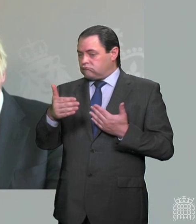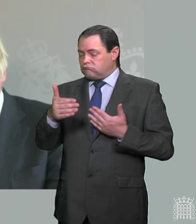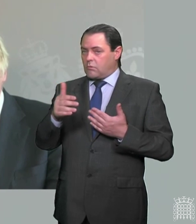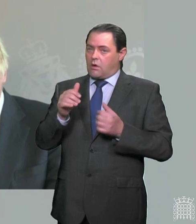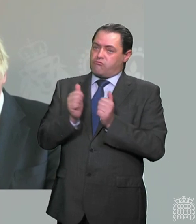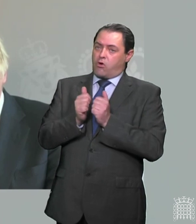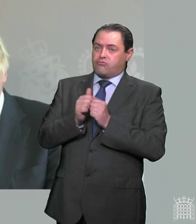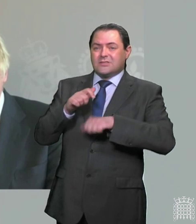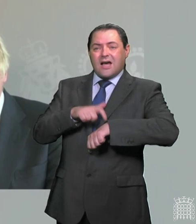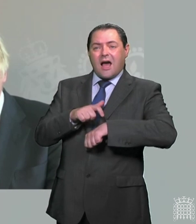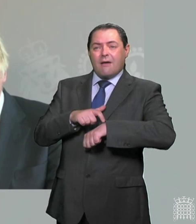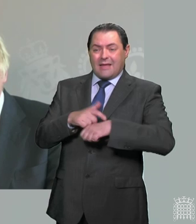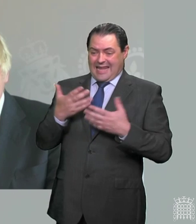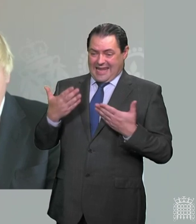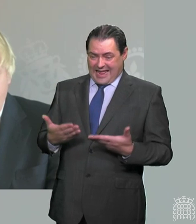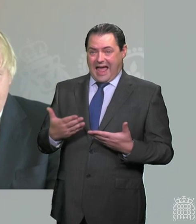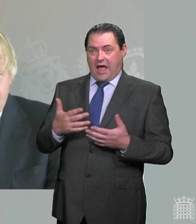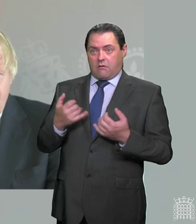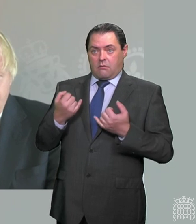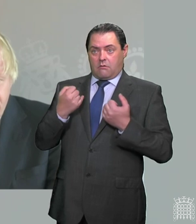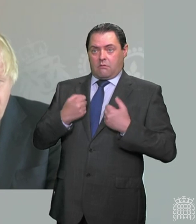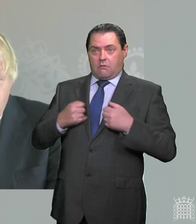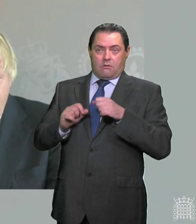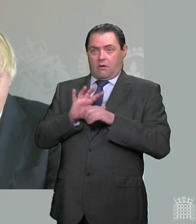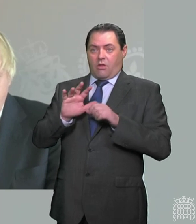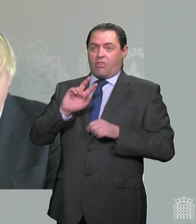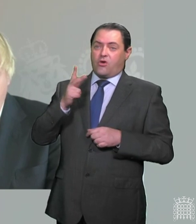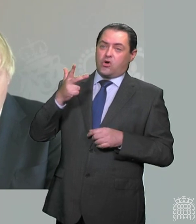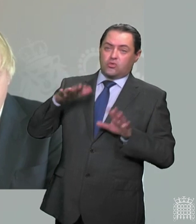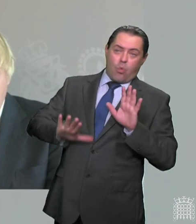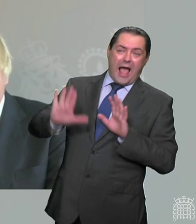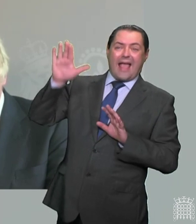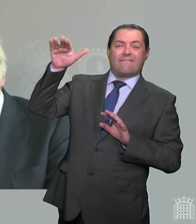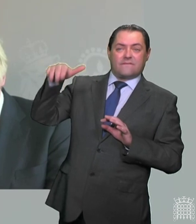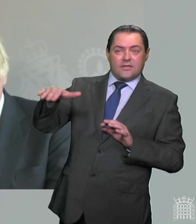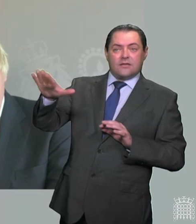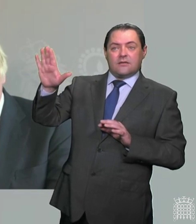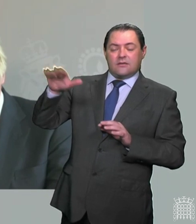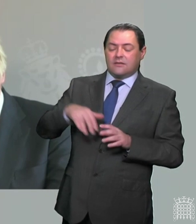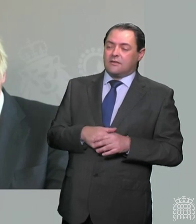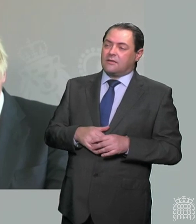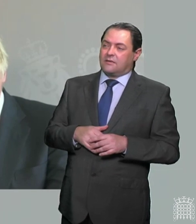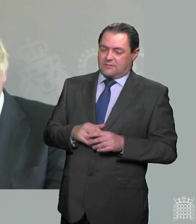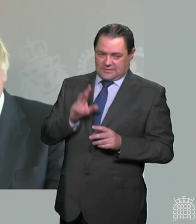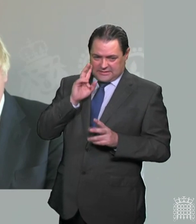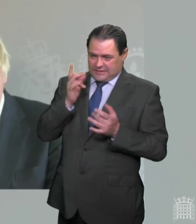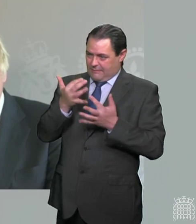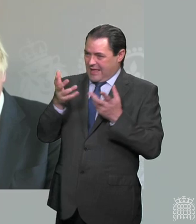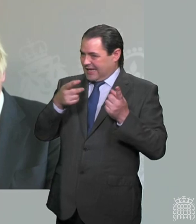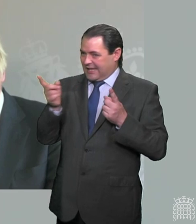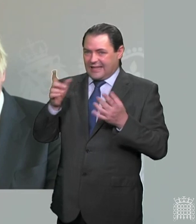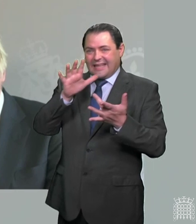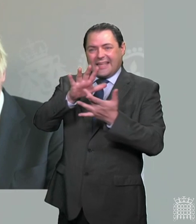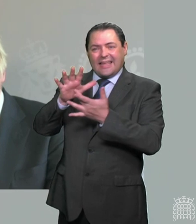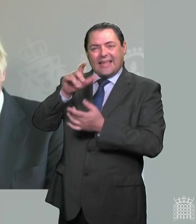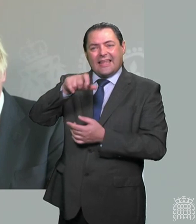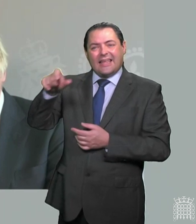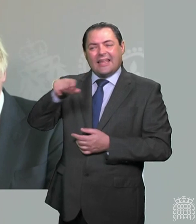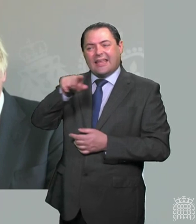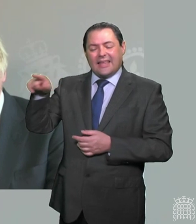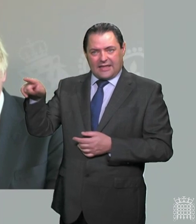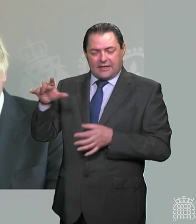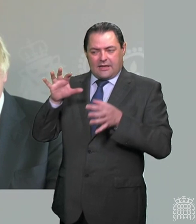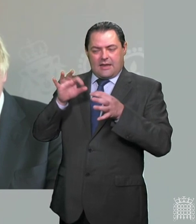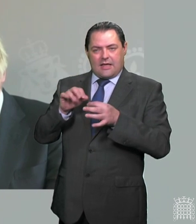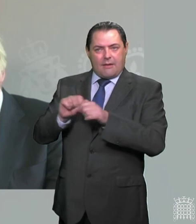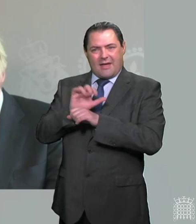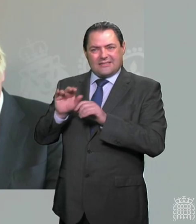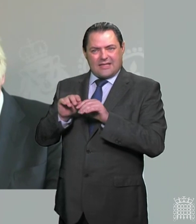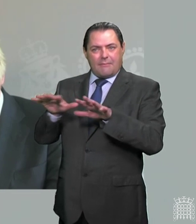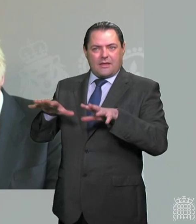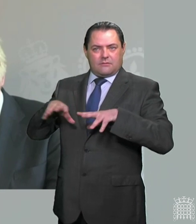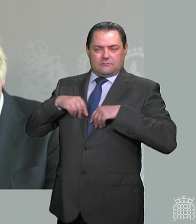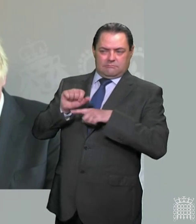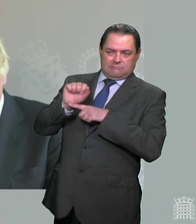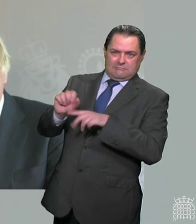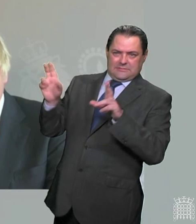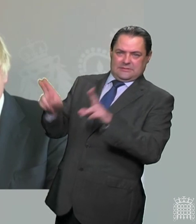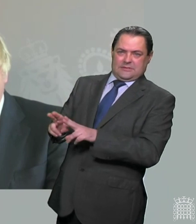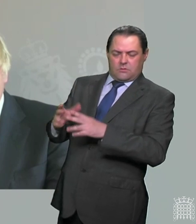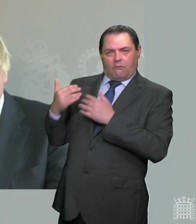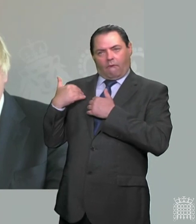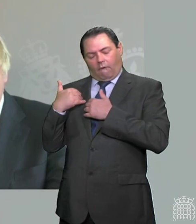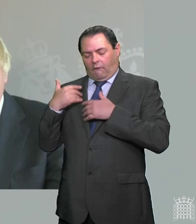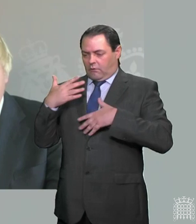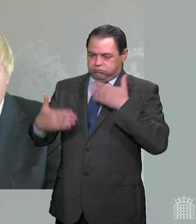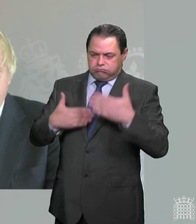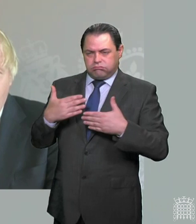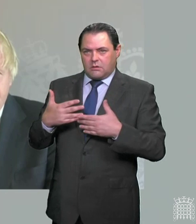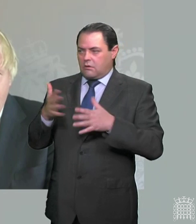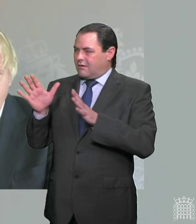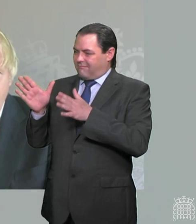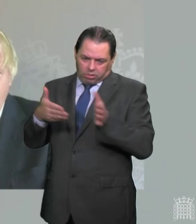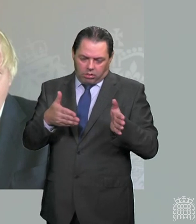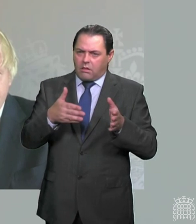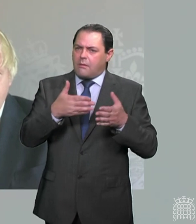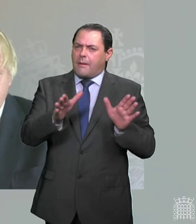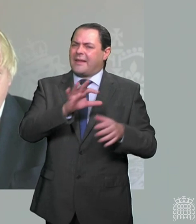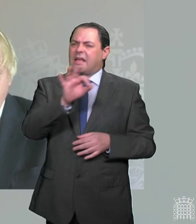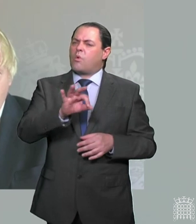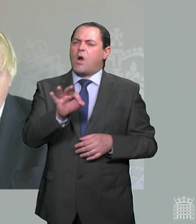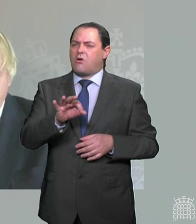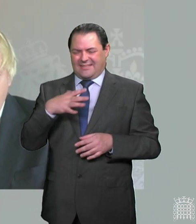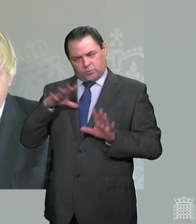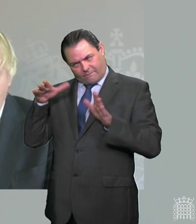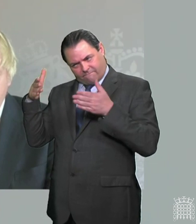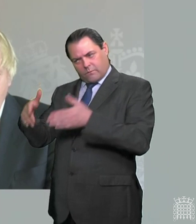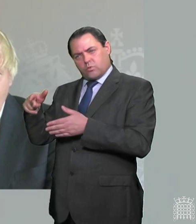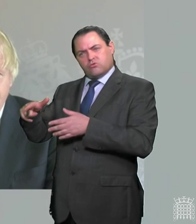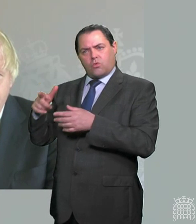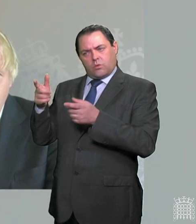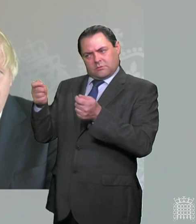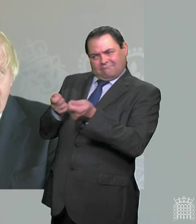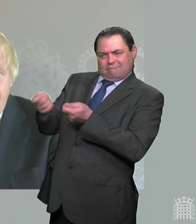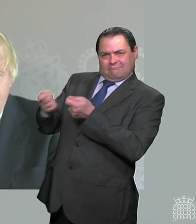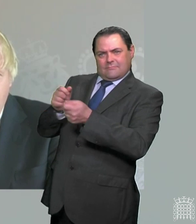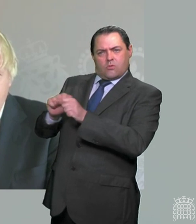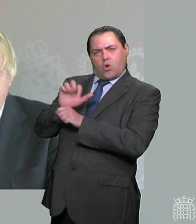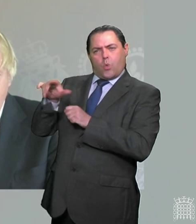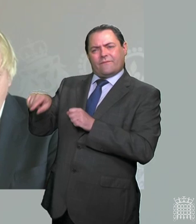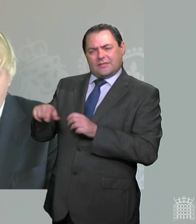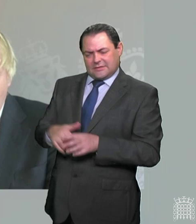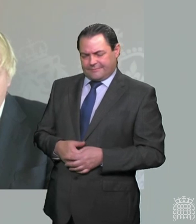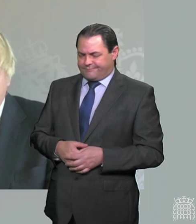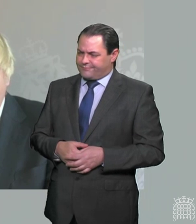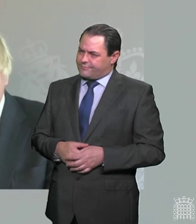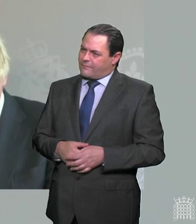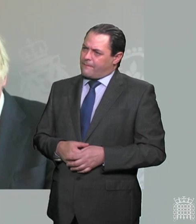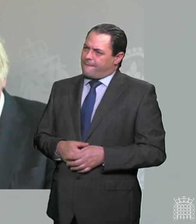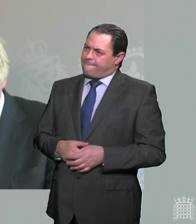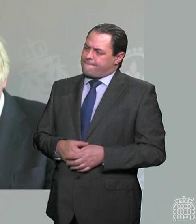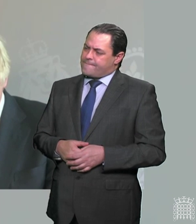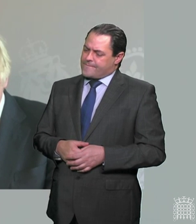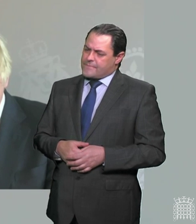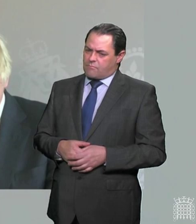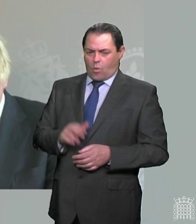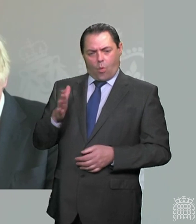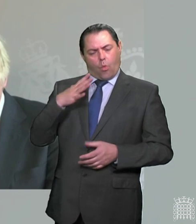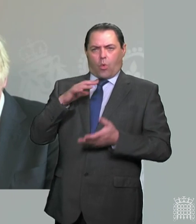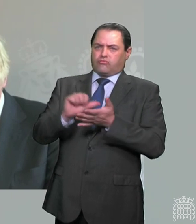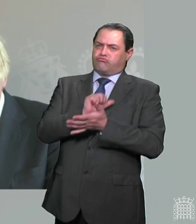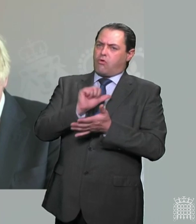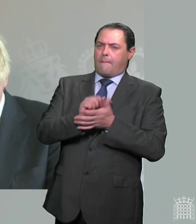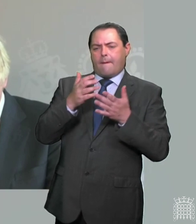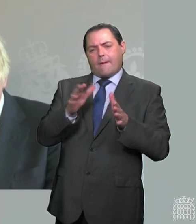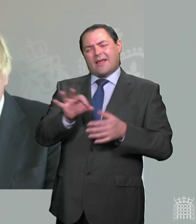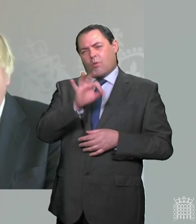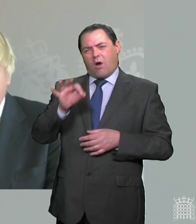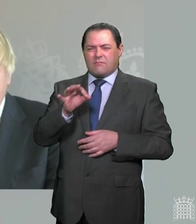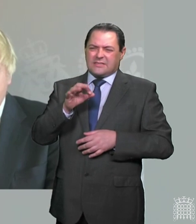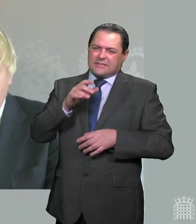I do not think that right now, in the middle of a third wave when we are seeing many of the key people involved in fighting the pandemic very heavily occupied, it is right to ask them to devote a lot of their time to a public inquiry of the kind that I think we would all want to see.